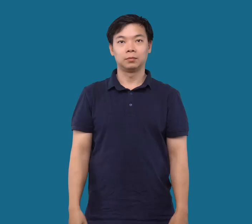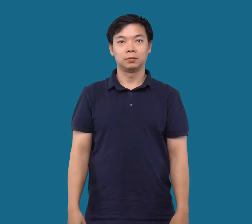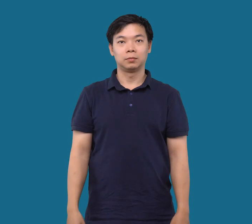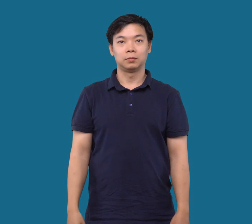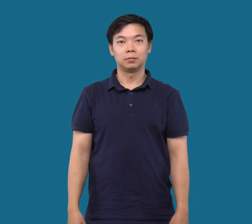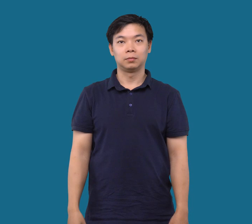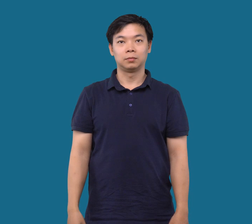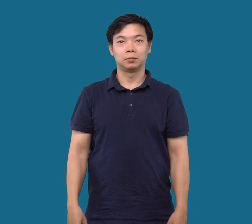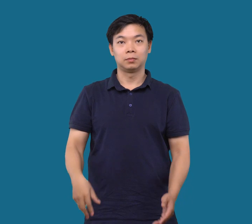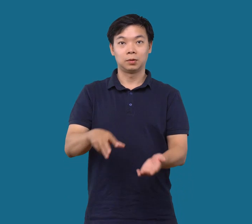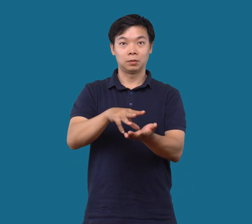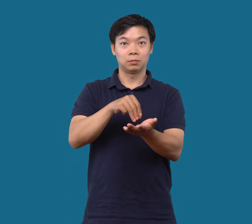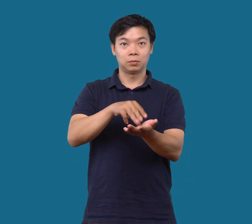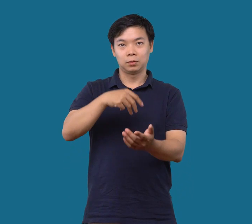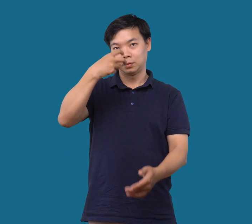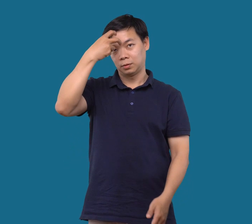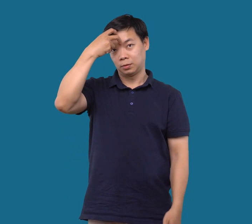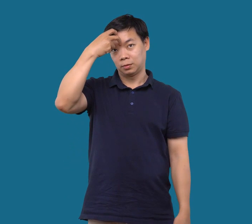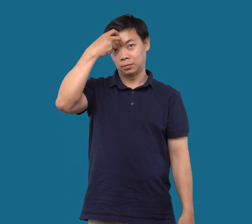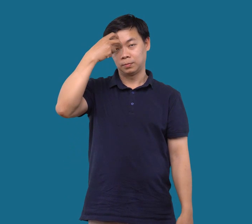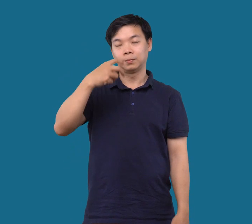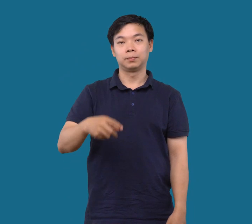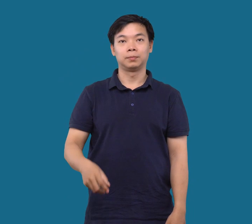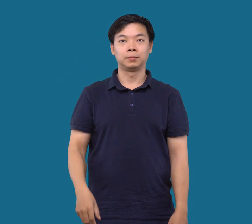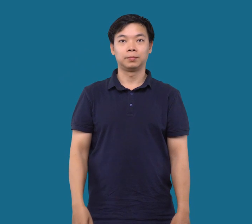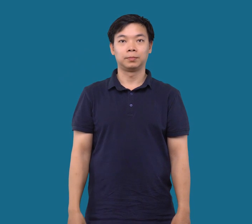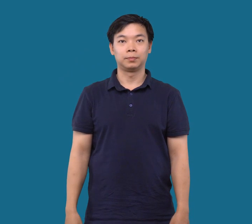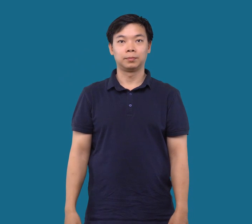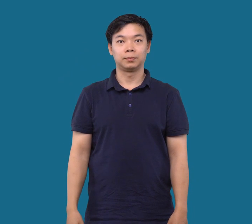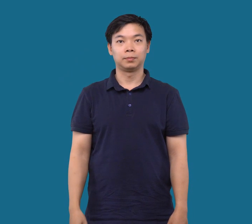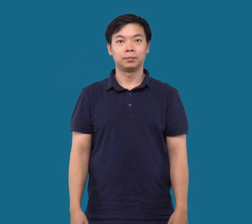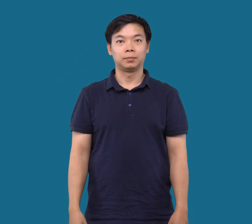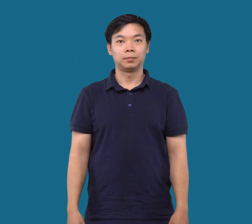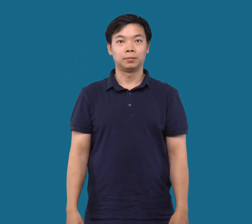môn Sinh học